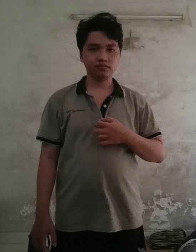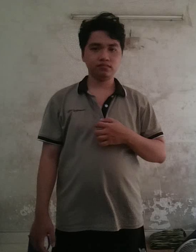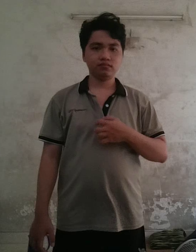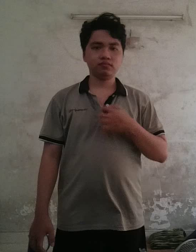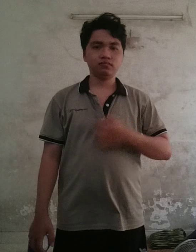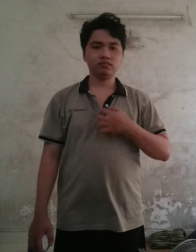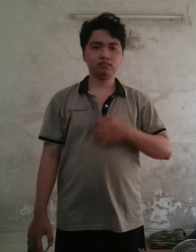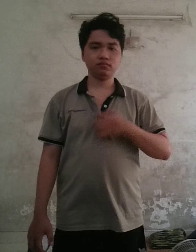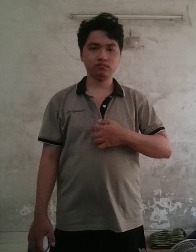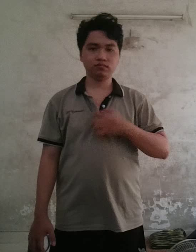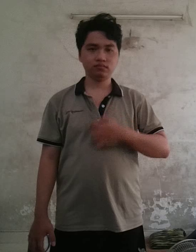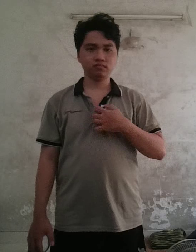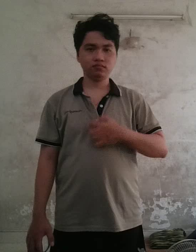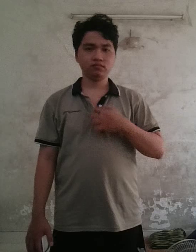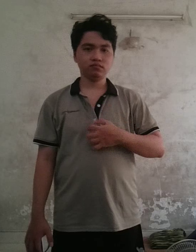ghen